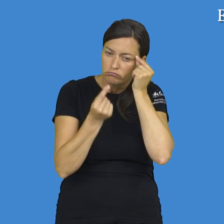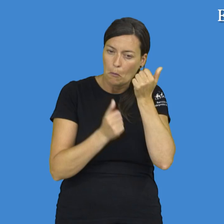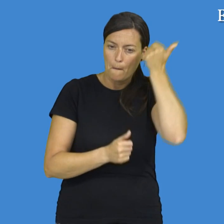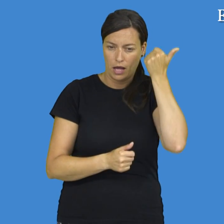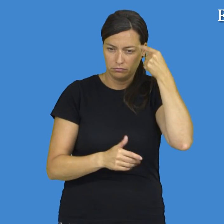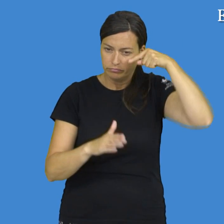más cantidad